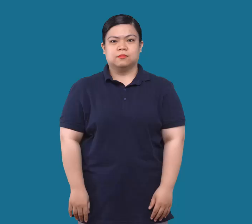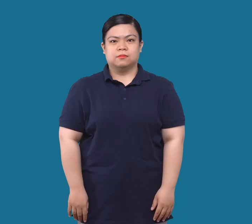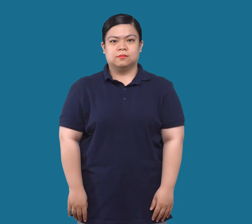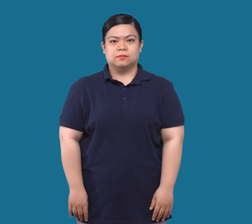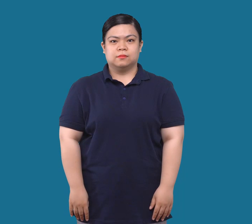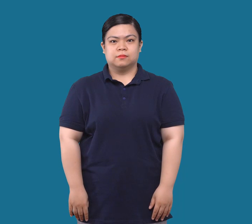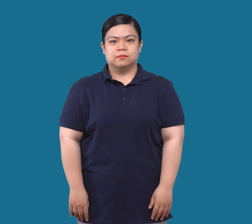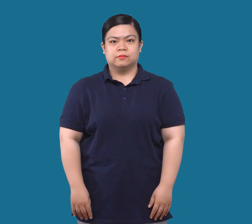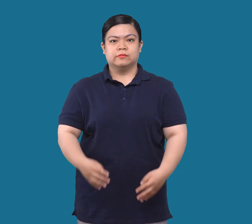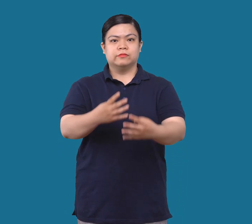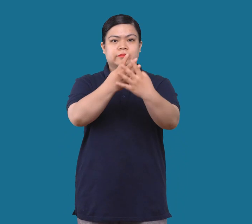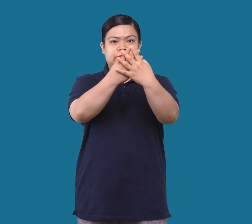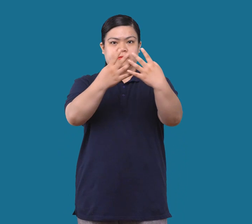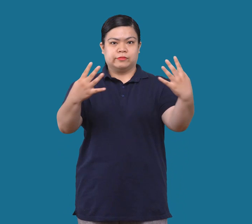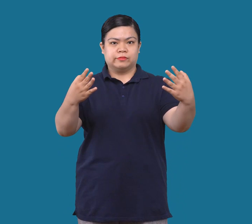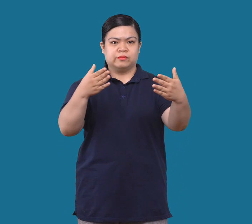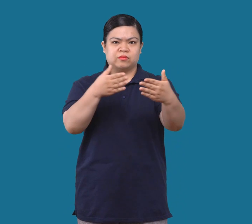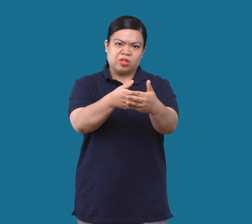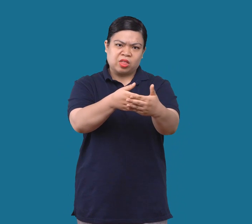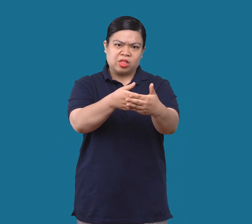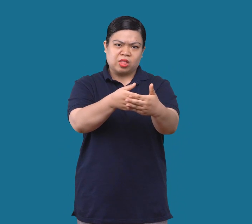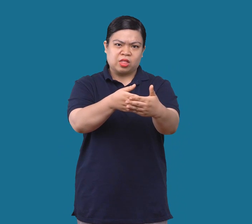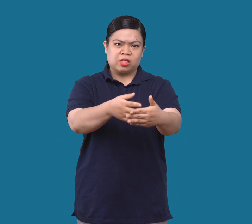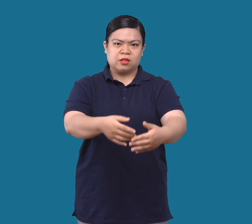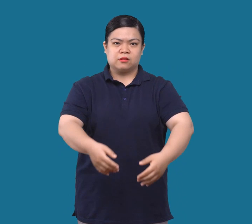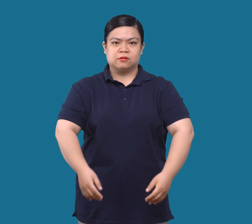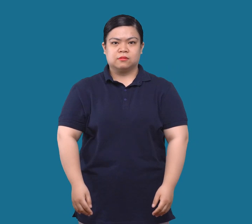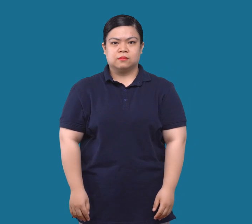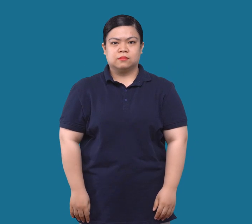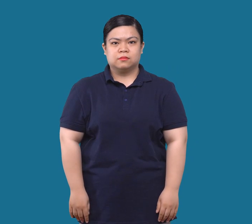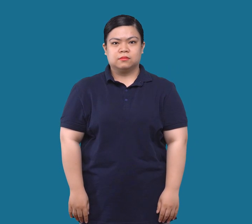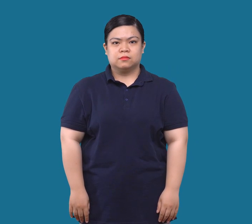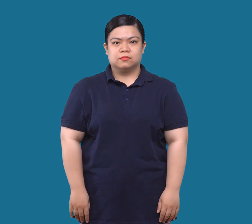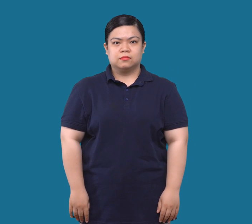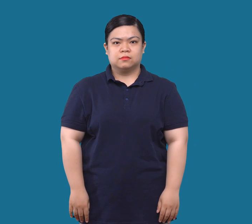rào chắn